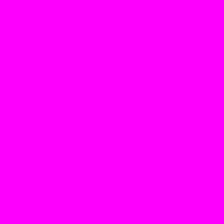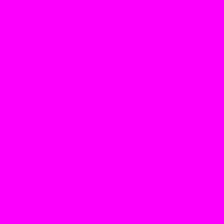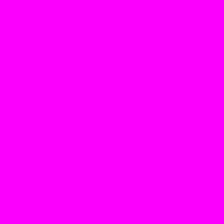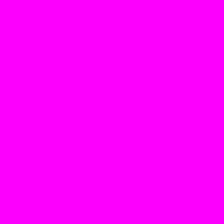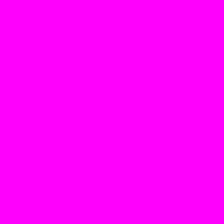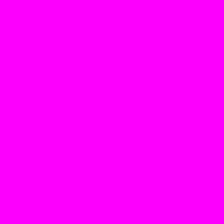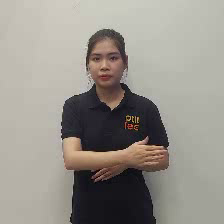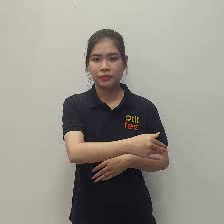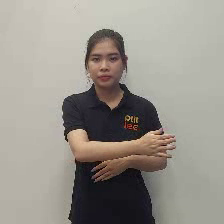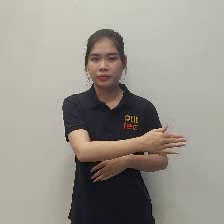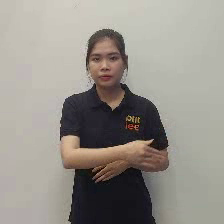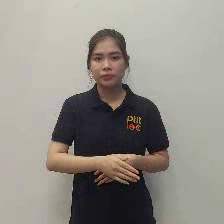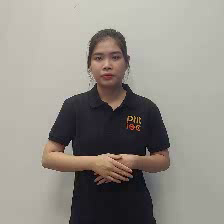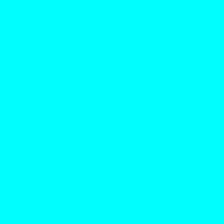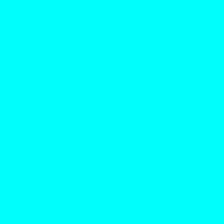Cá